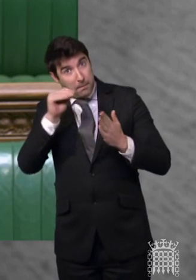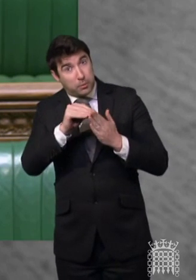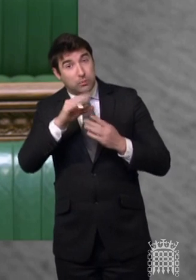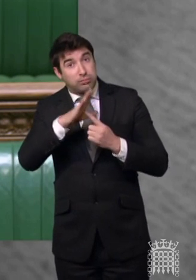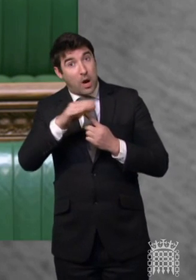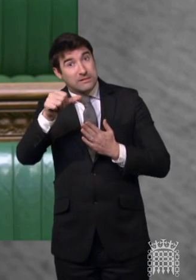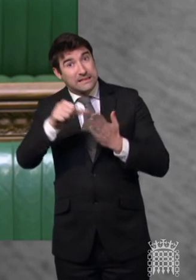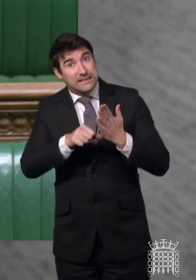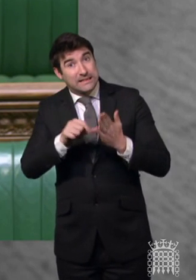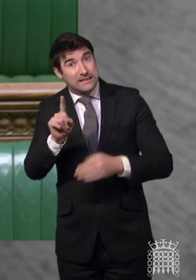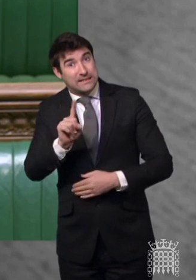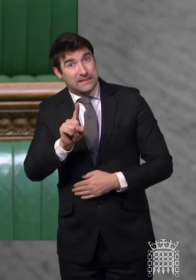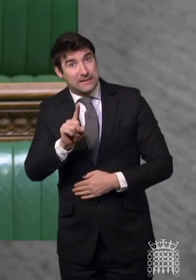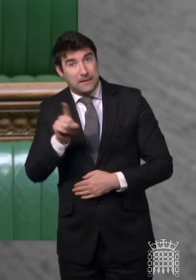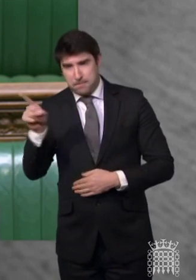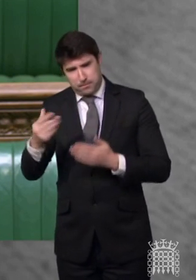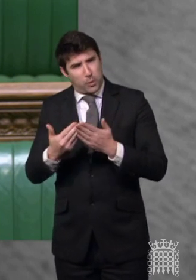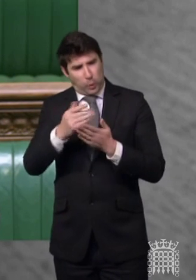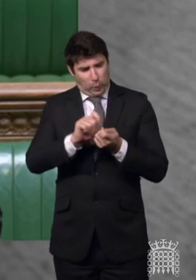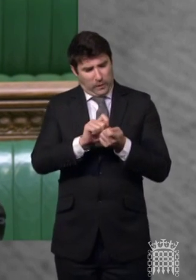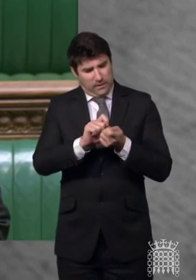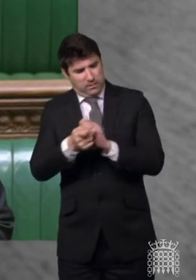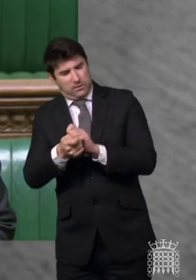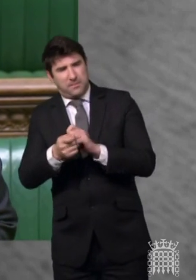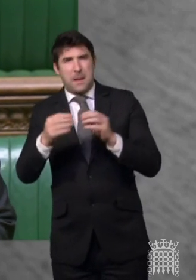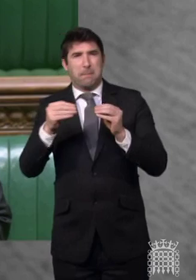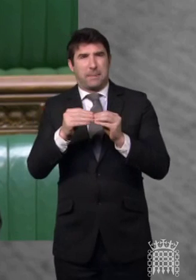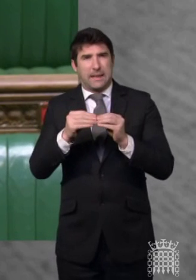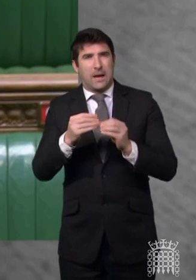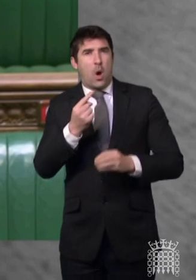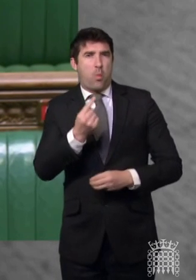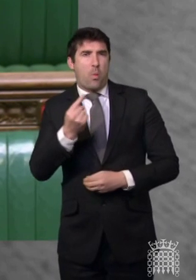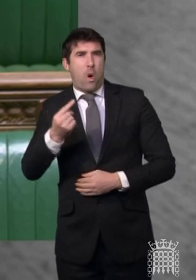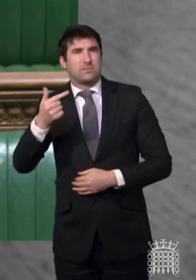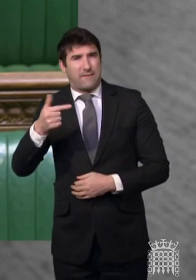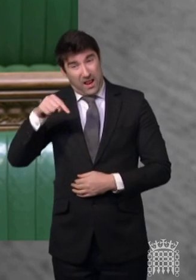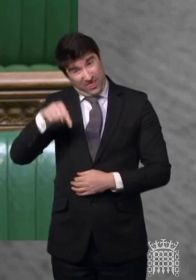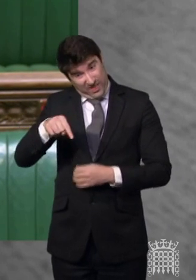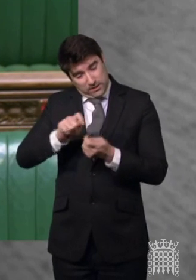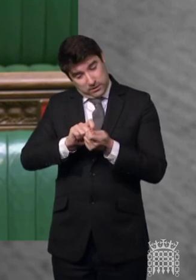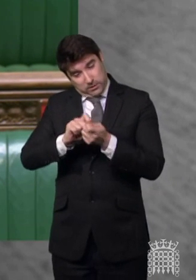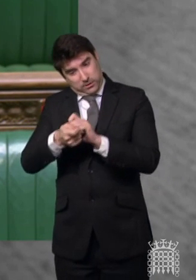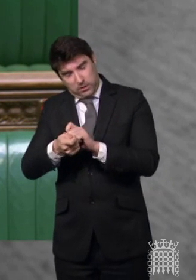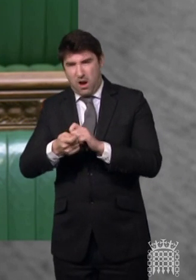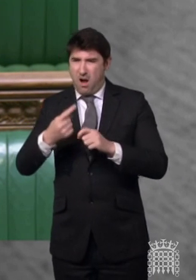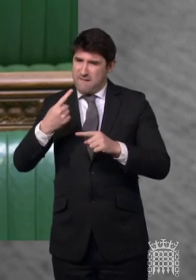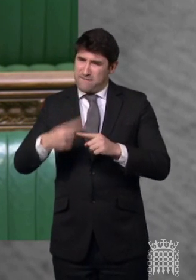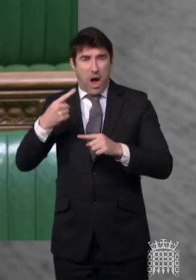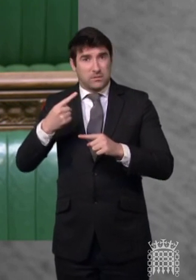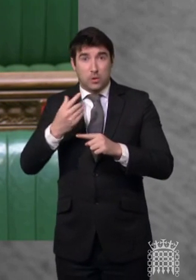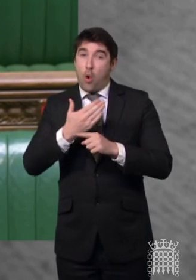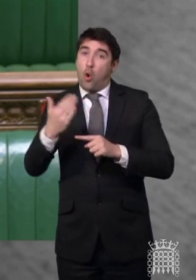The new B.1.1.7 variant is 56% more transmissible and is the dominant strain in London and the south-east and east of England.